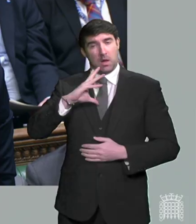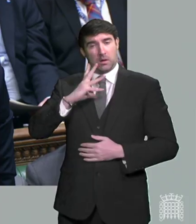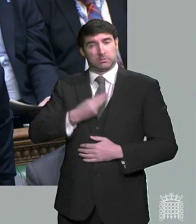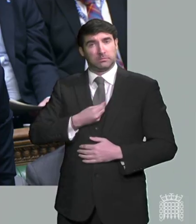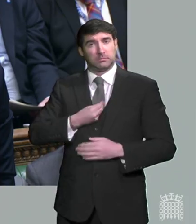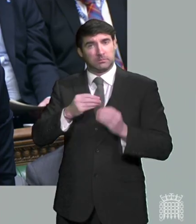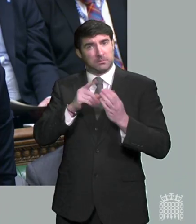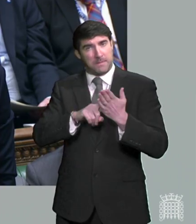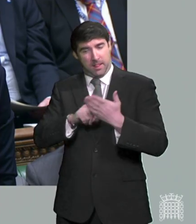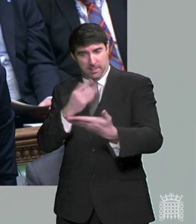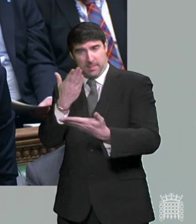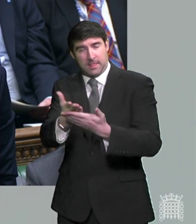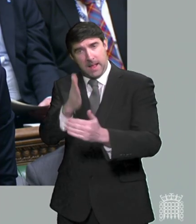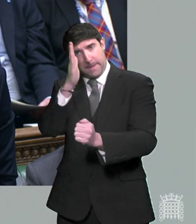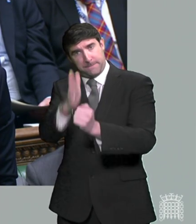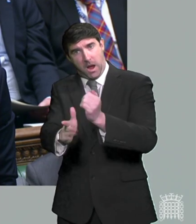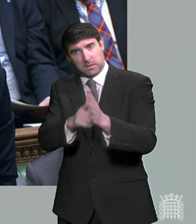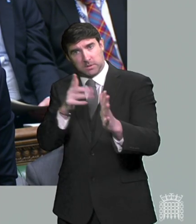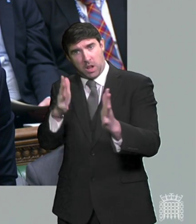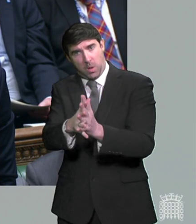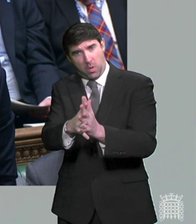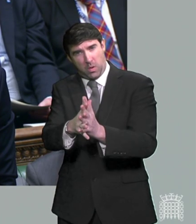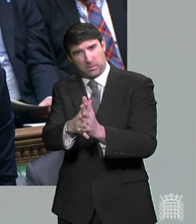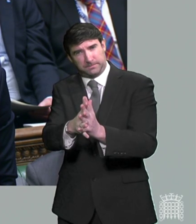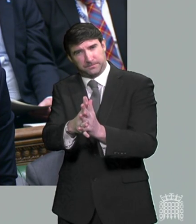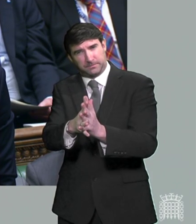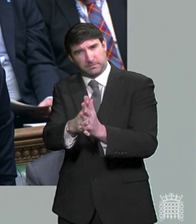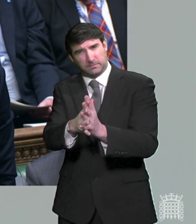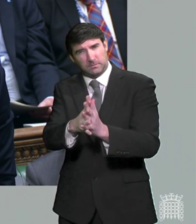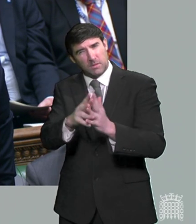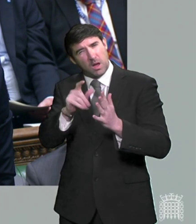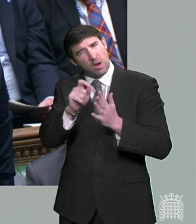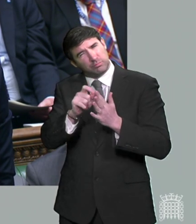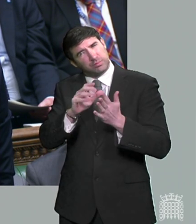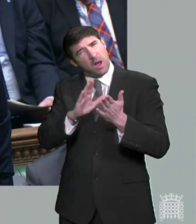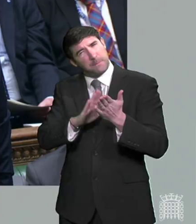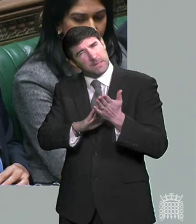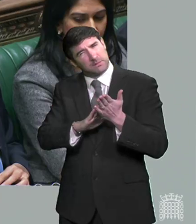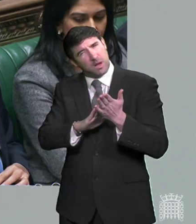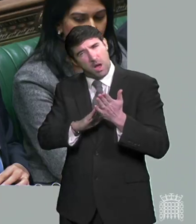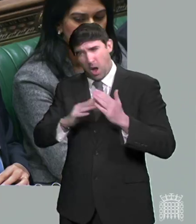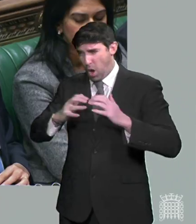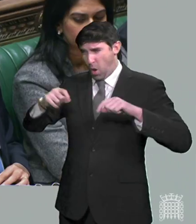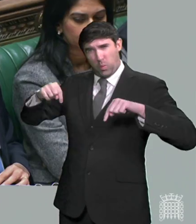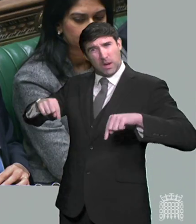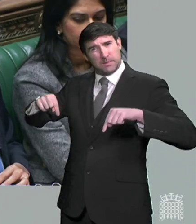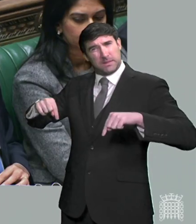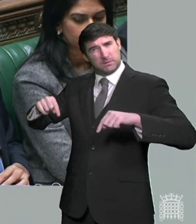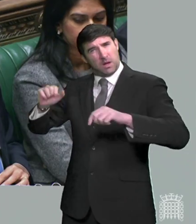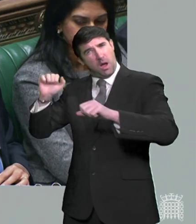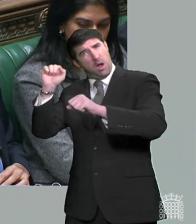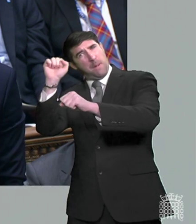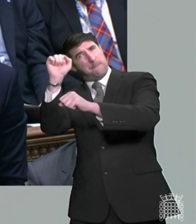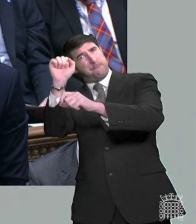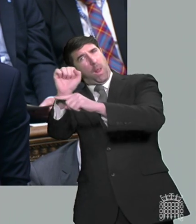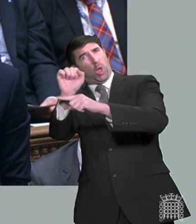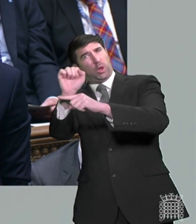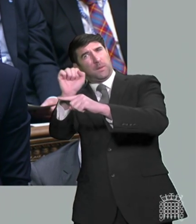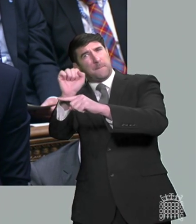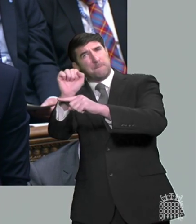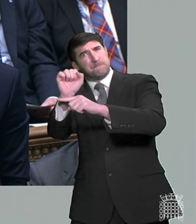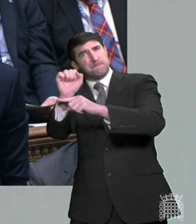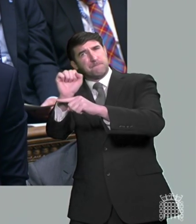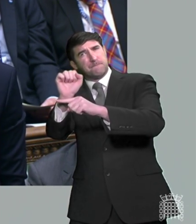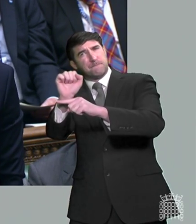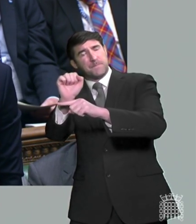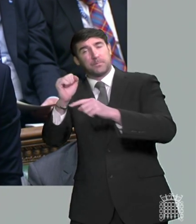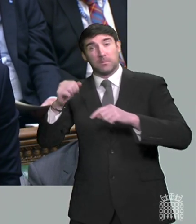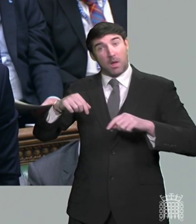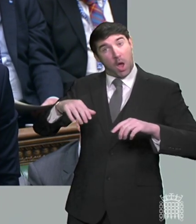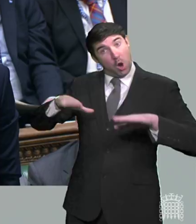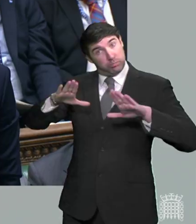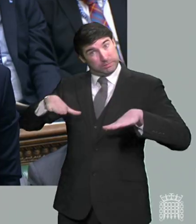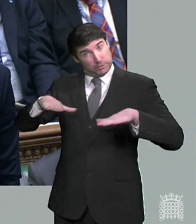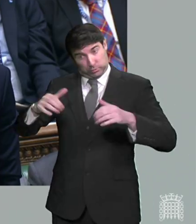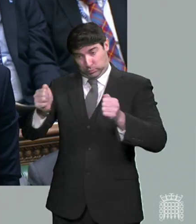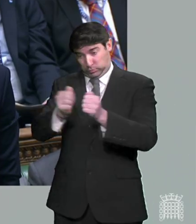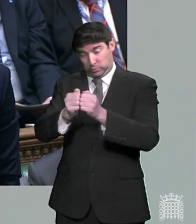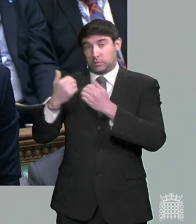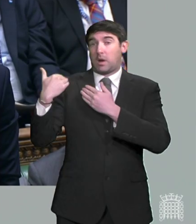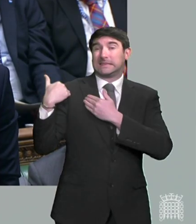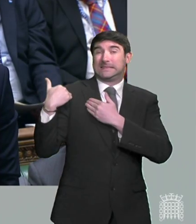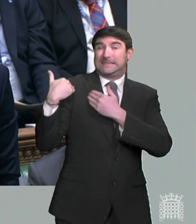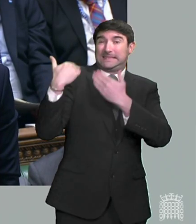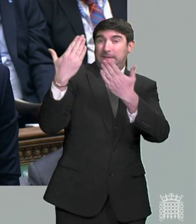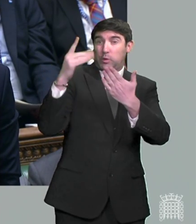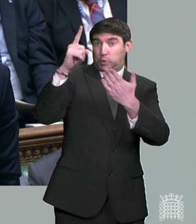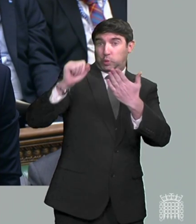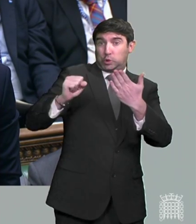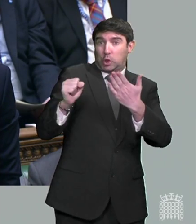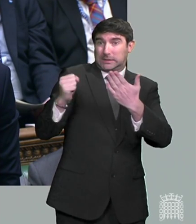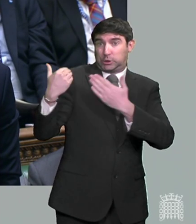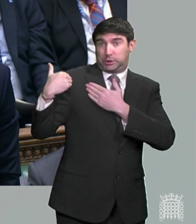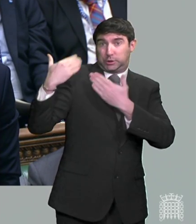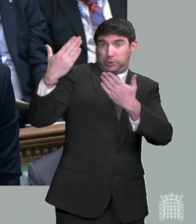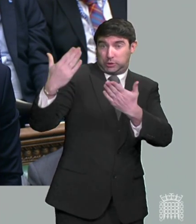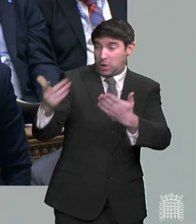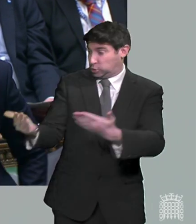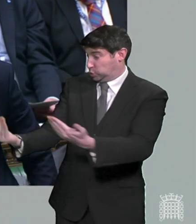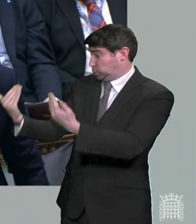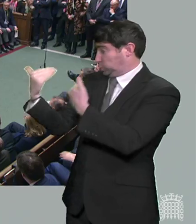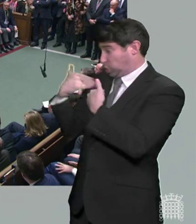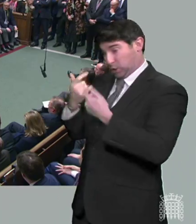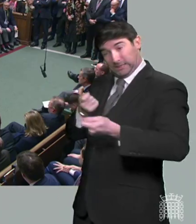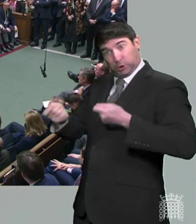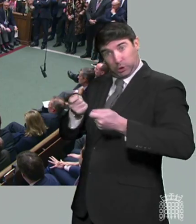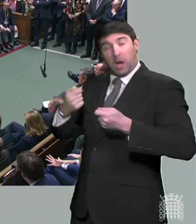Surely in that context, the Prime Minister must recognise that it is a dangerous moment for devolution when both he and, indeed, the Leader of the Opposition seek to overturn a promise made between Scotland’s politicians and Scotland’s people.